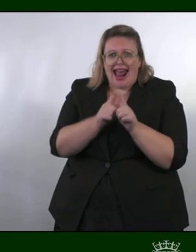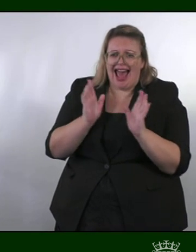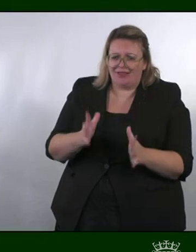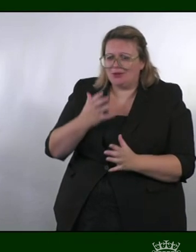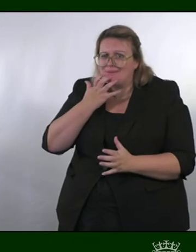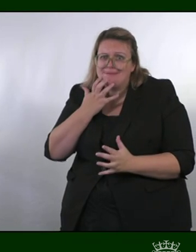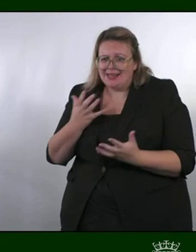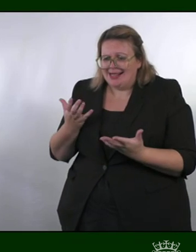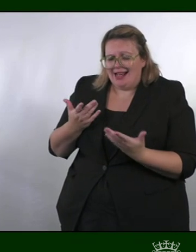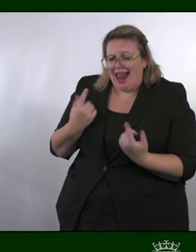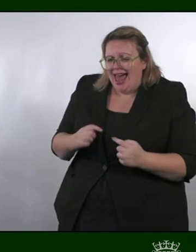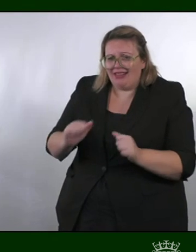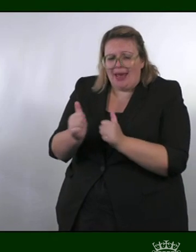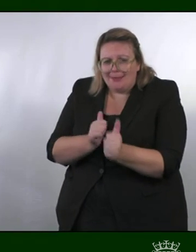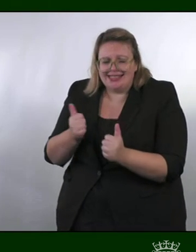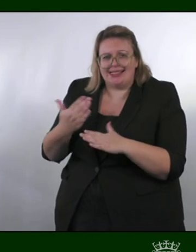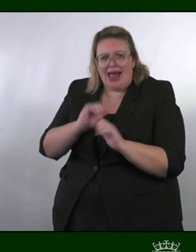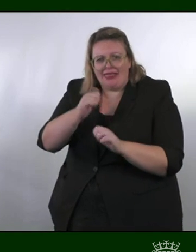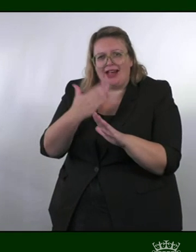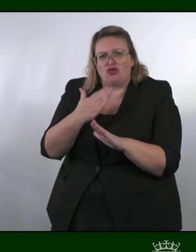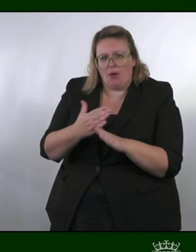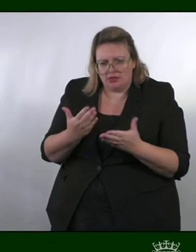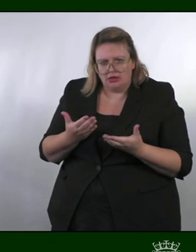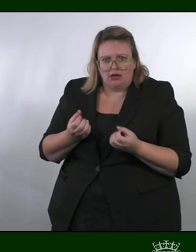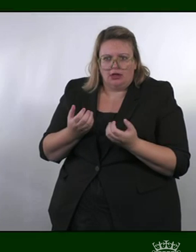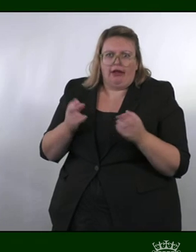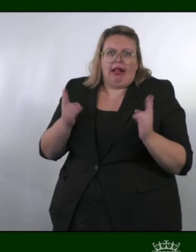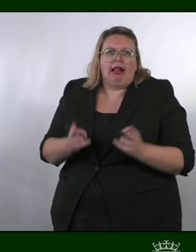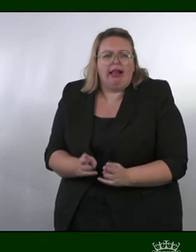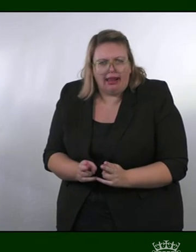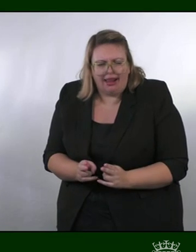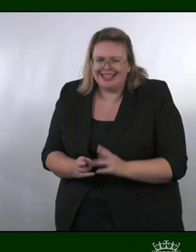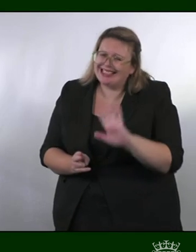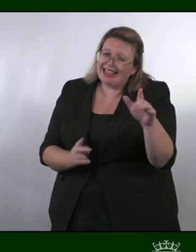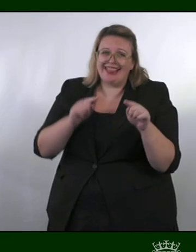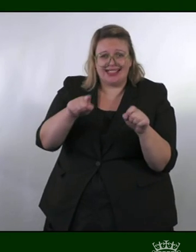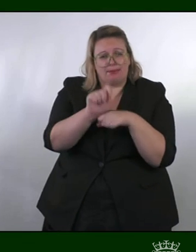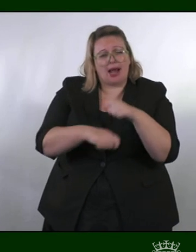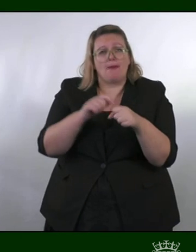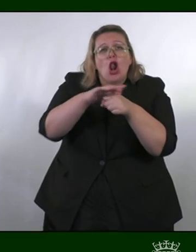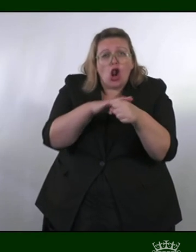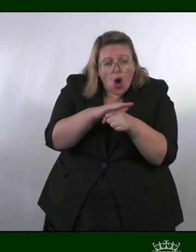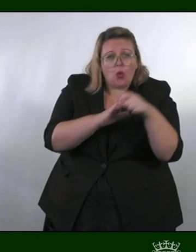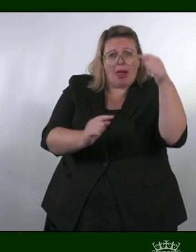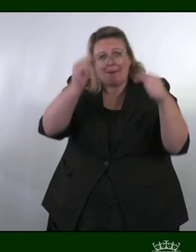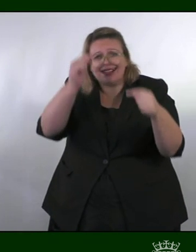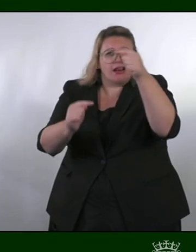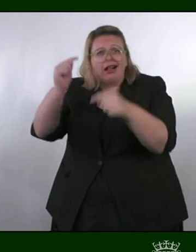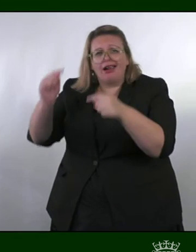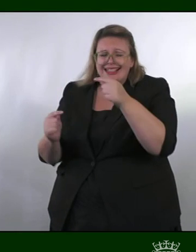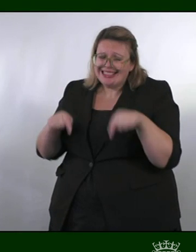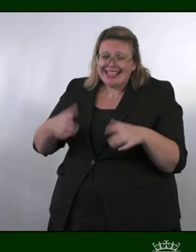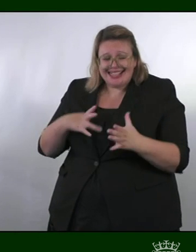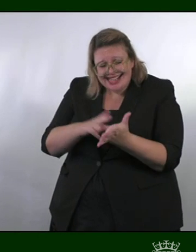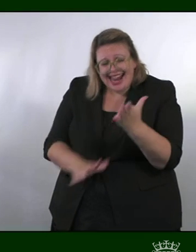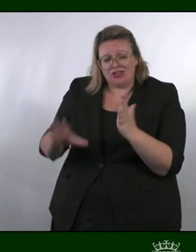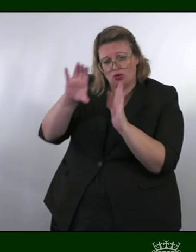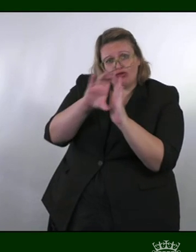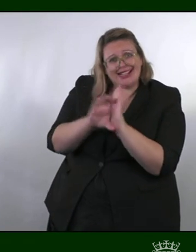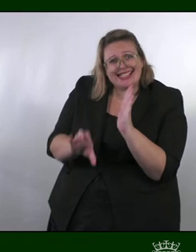We need a one nation approach to replace these endless local battles with clear national criteria and proper support for jobs.